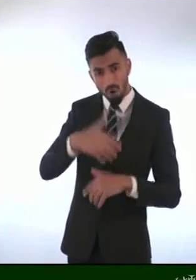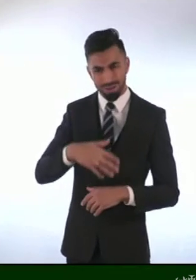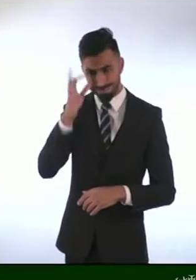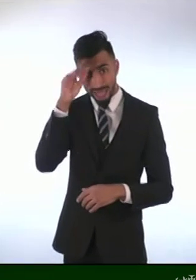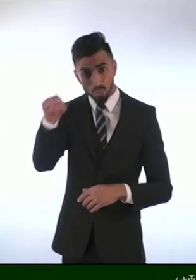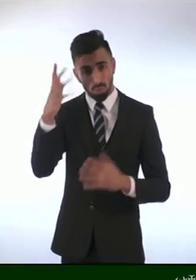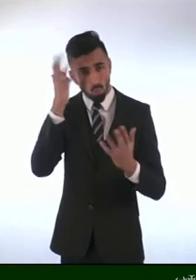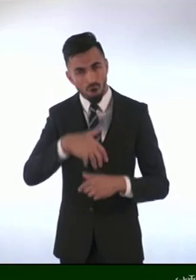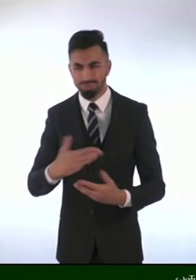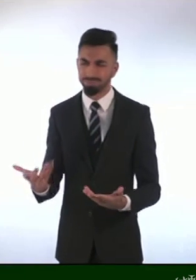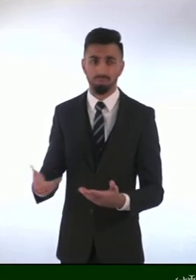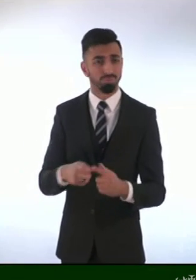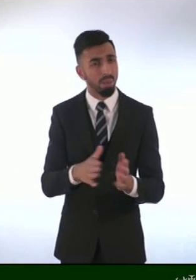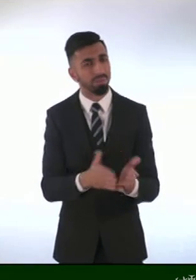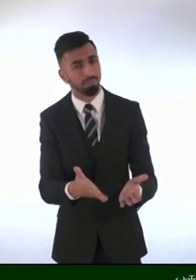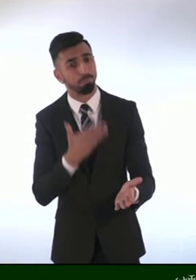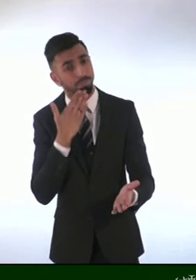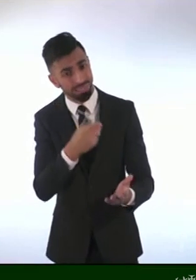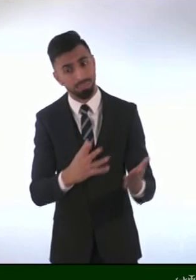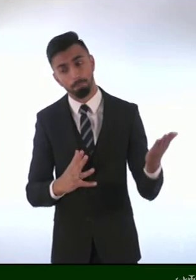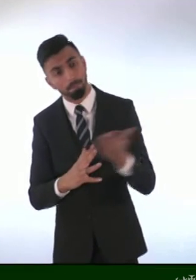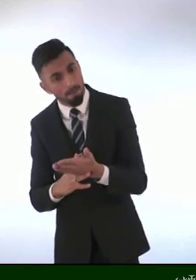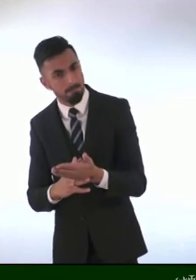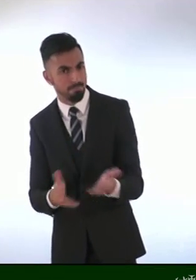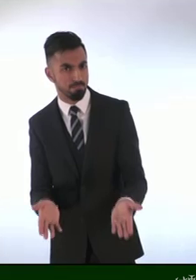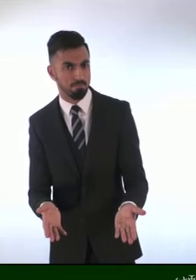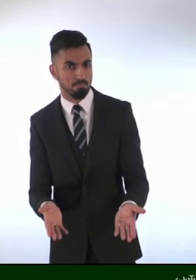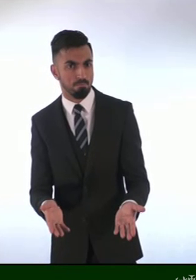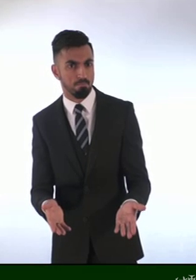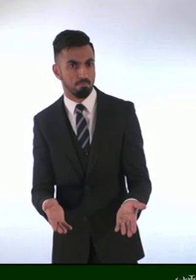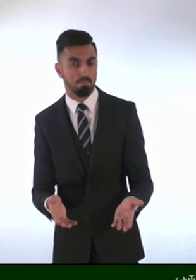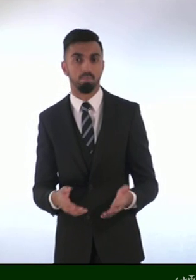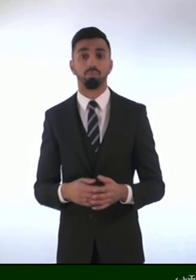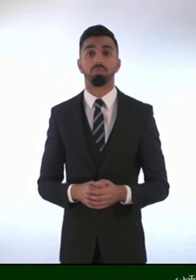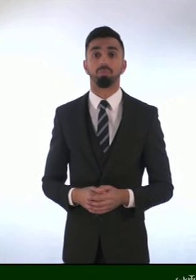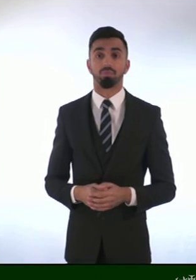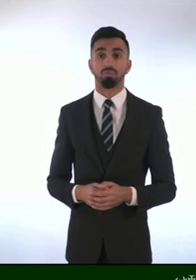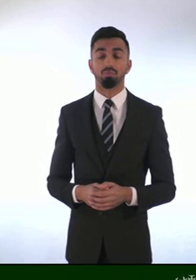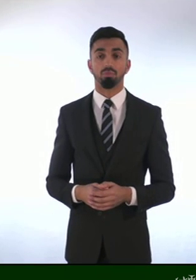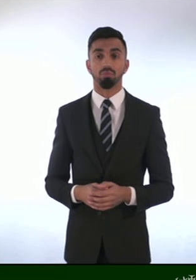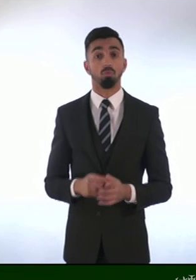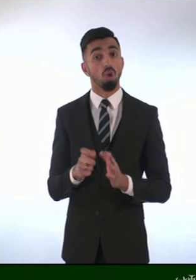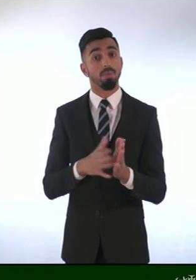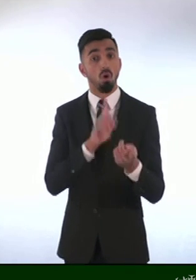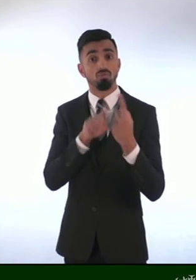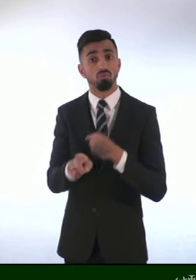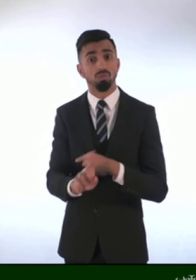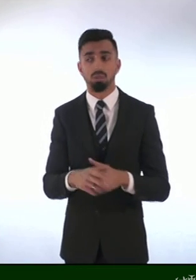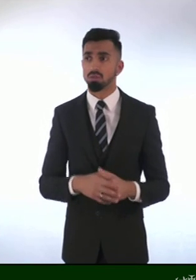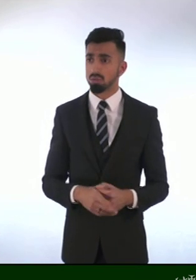The honourable Member is absolutely right to raise this matter, and that is why I said what I did to the Leader of the Opposition.